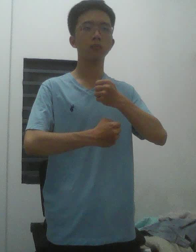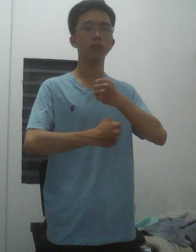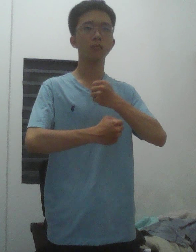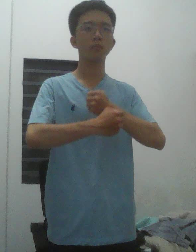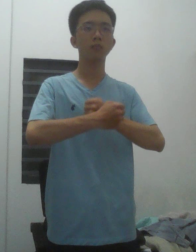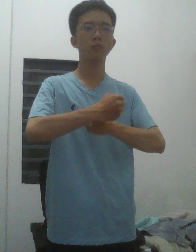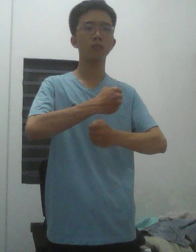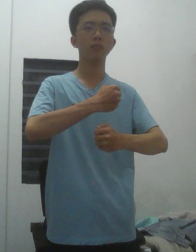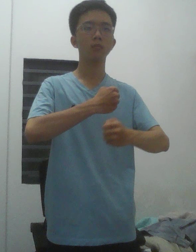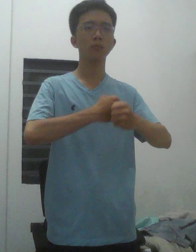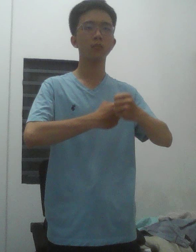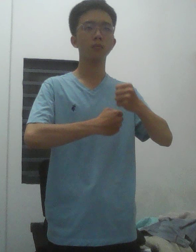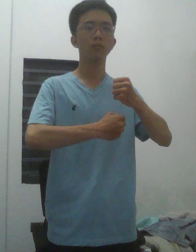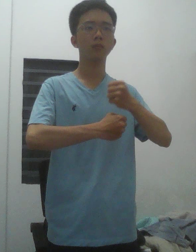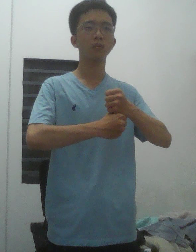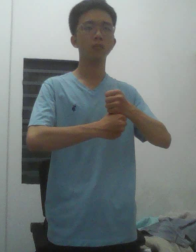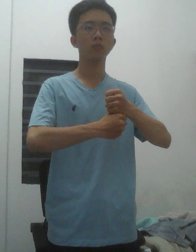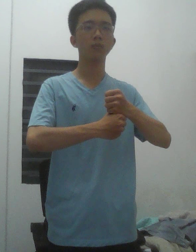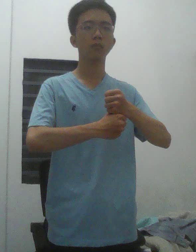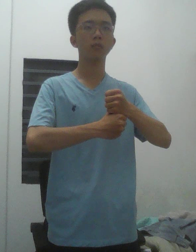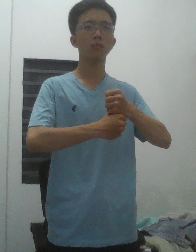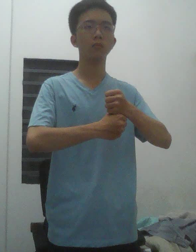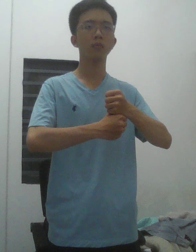nam